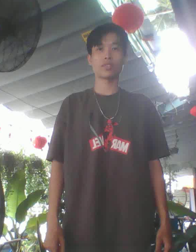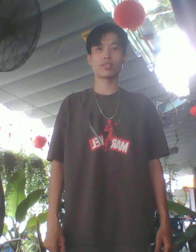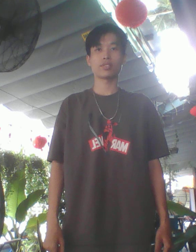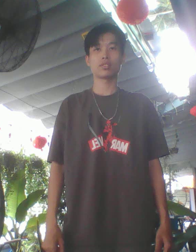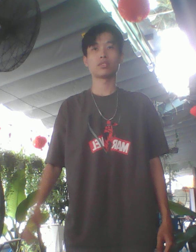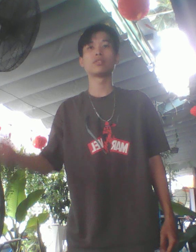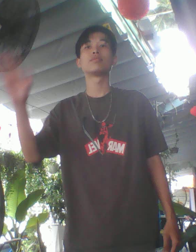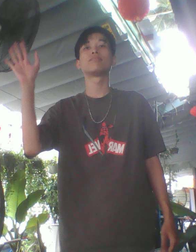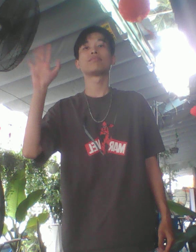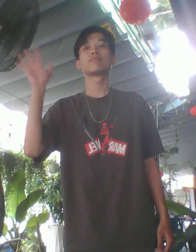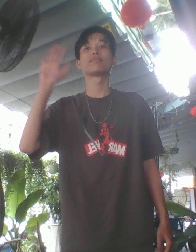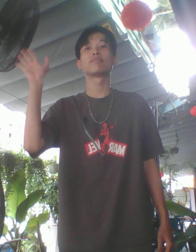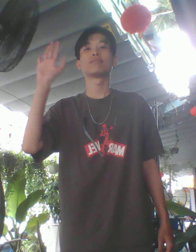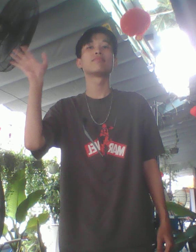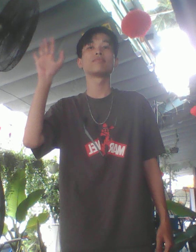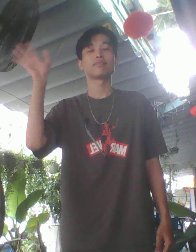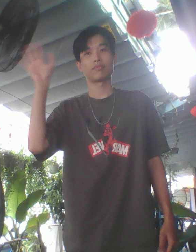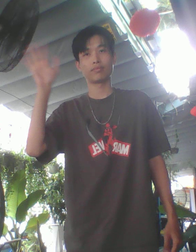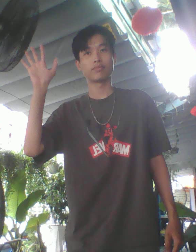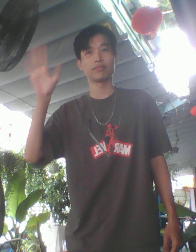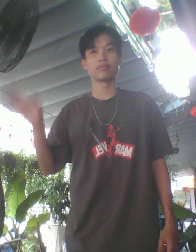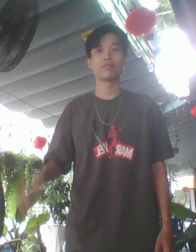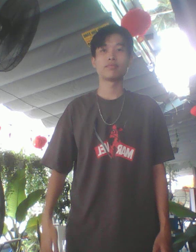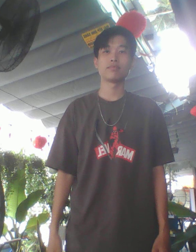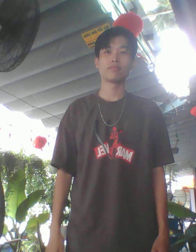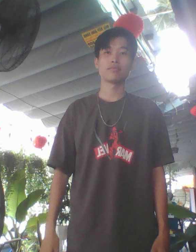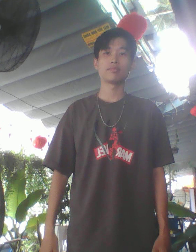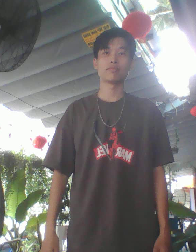xin chào